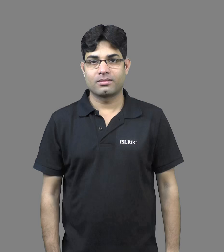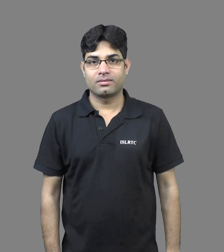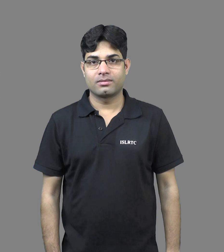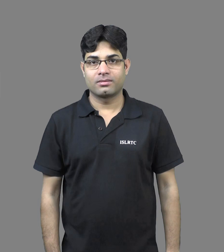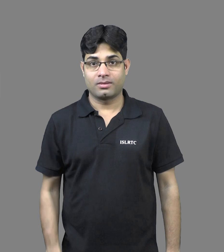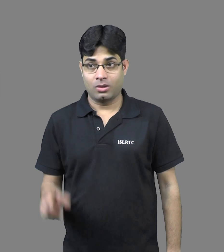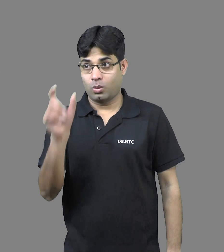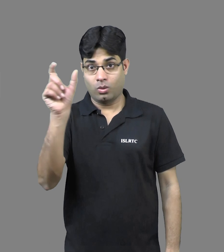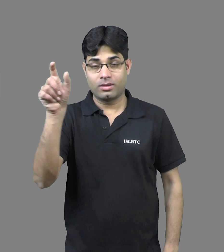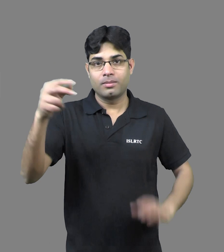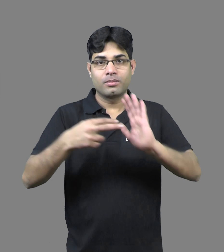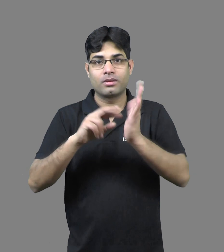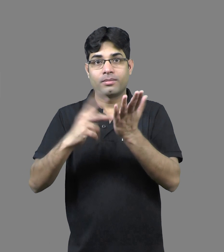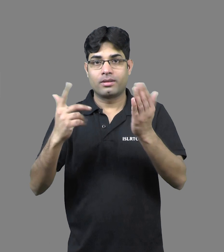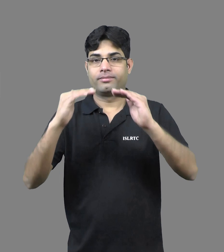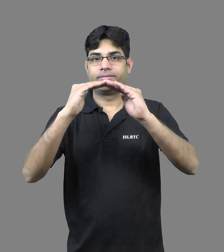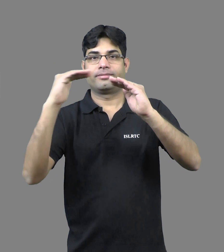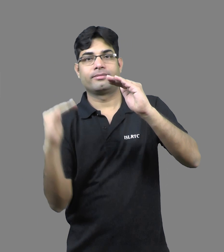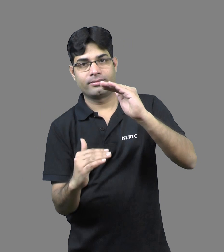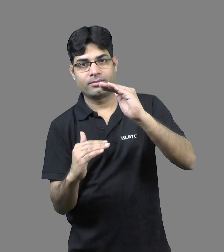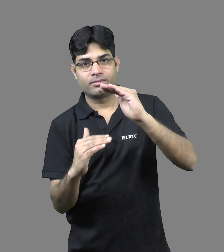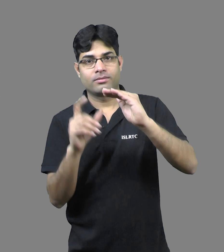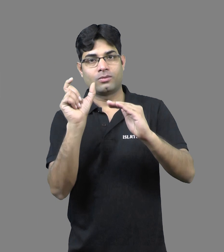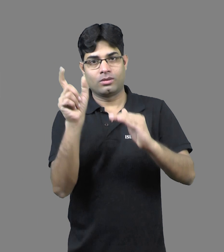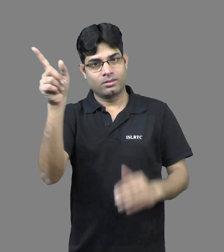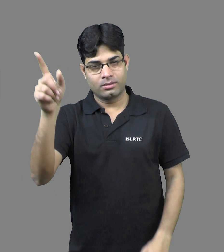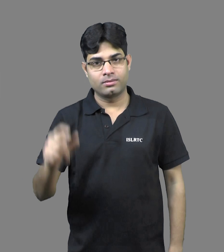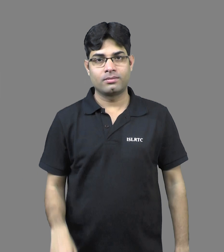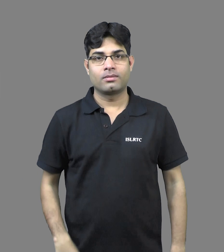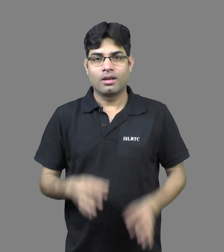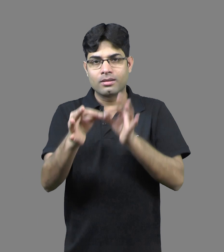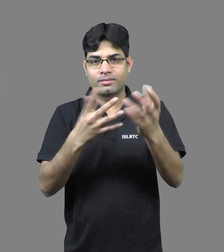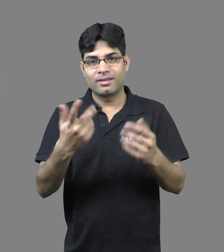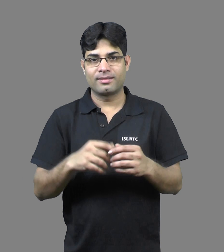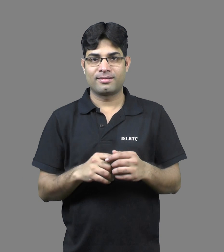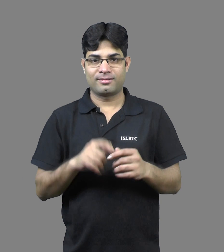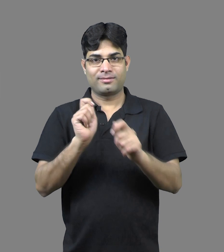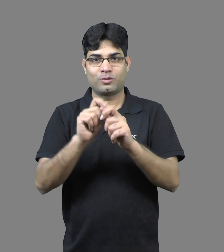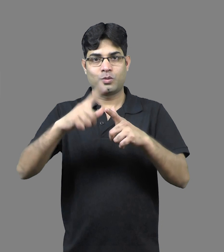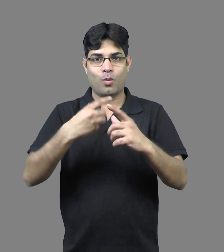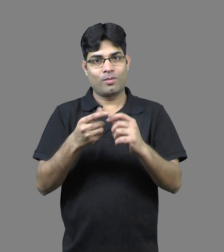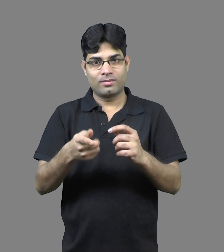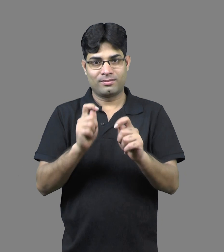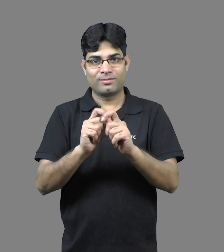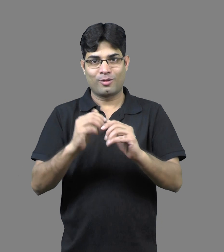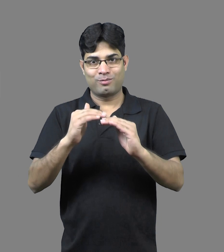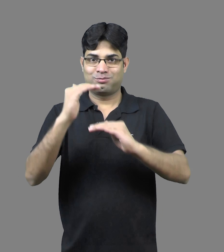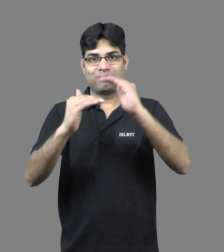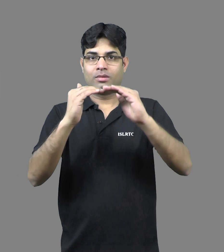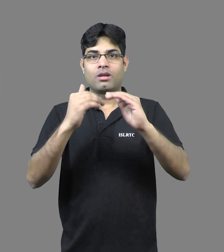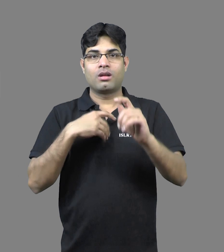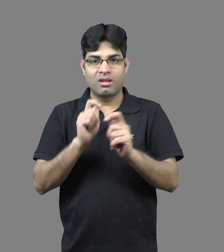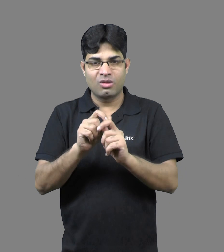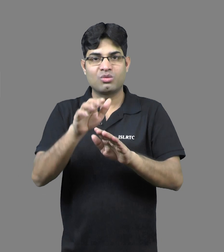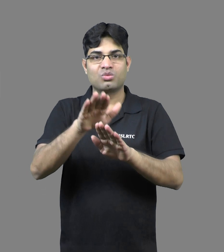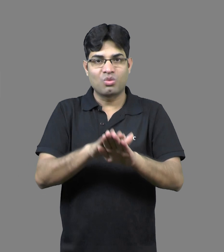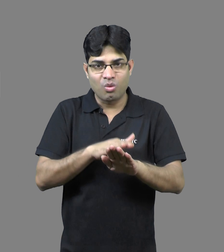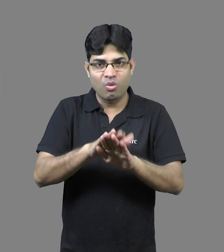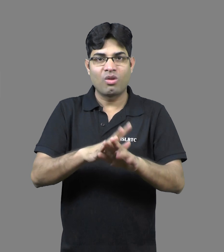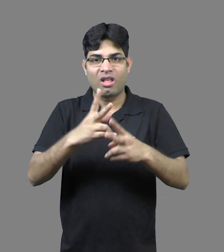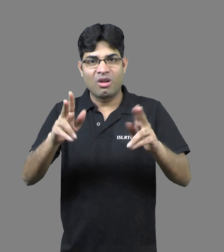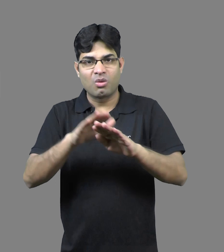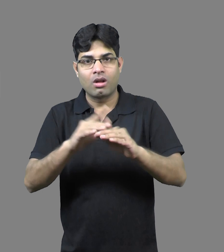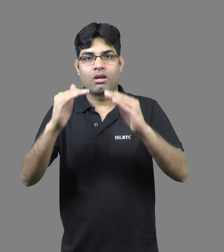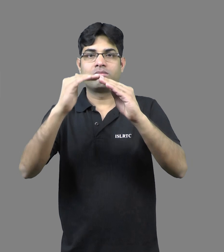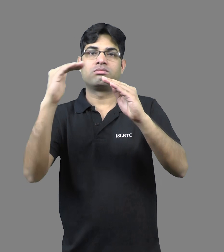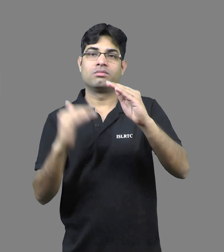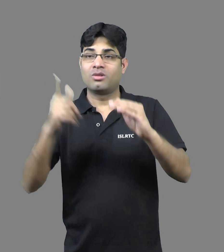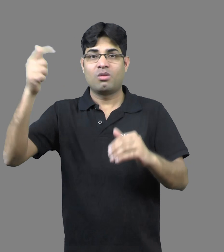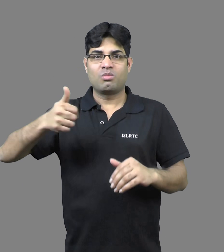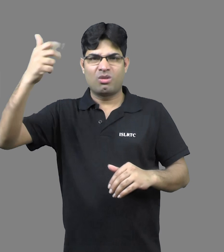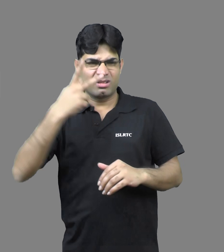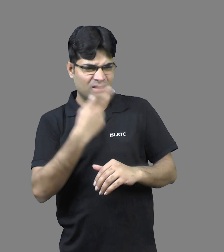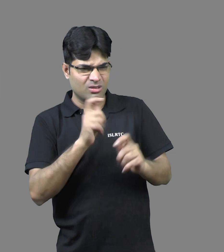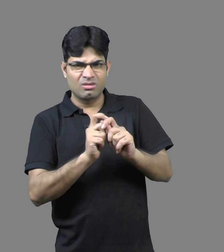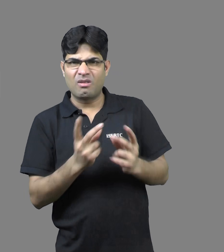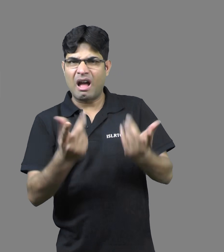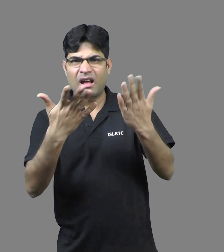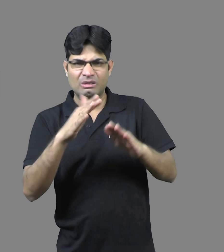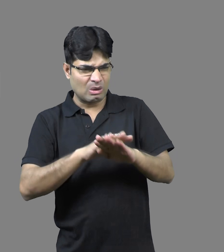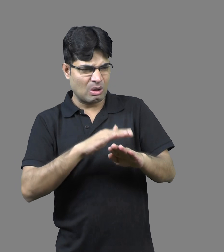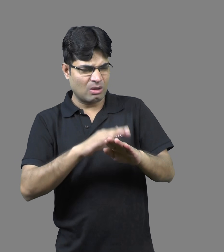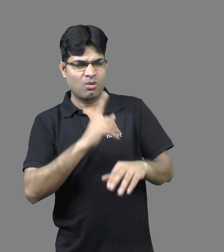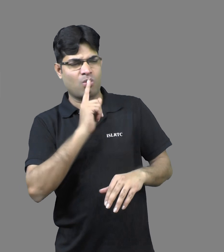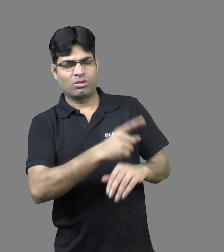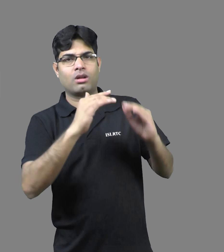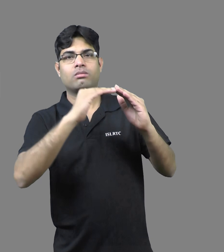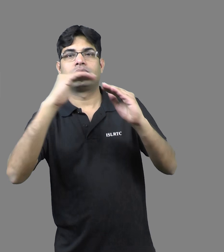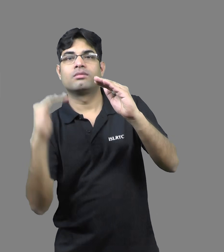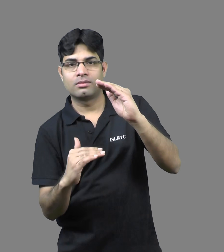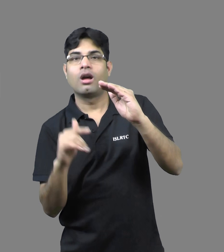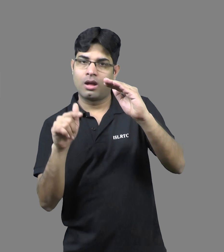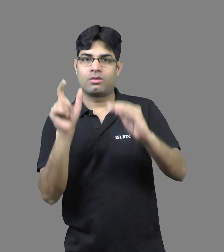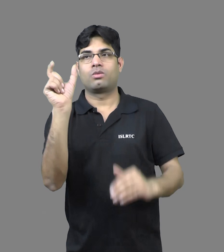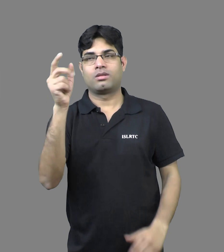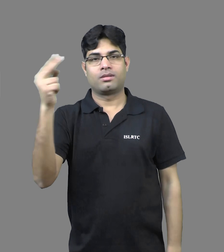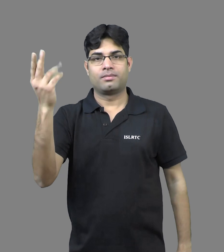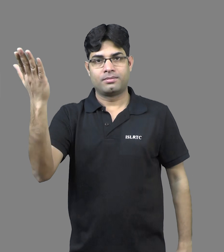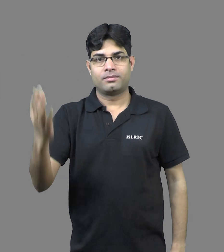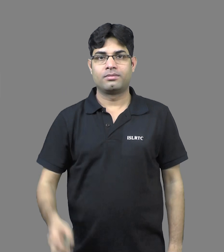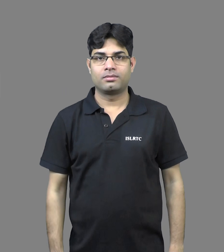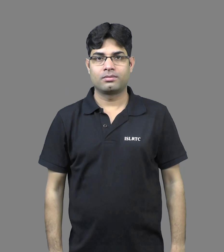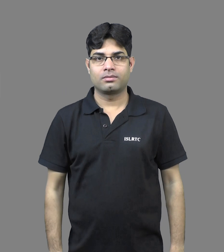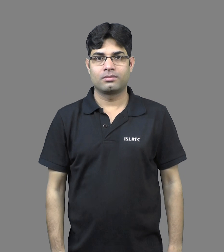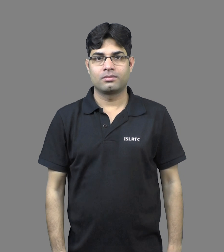Demote Downgrade